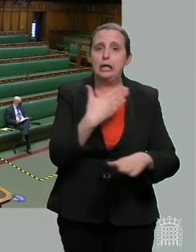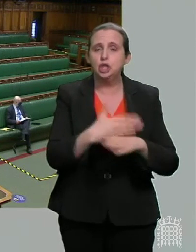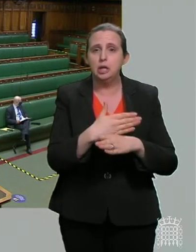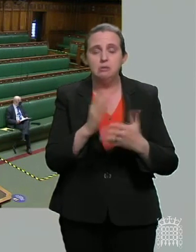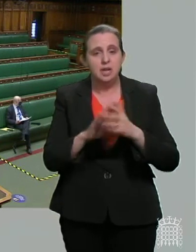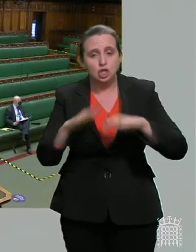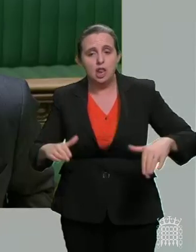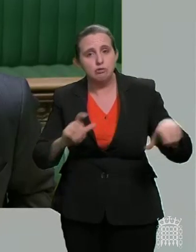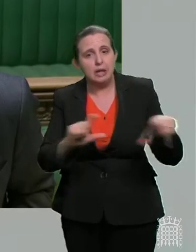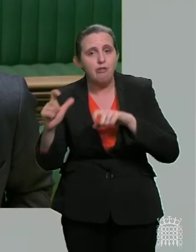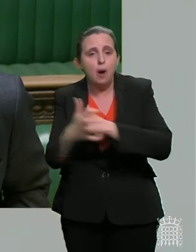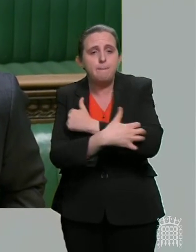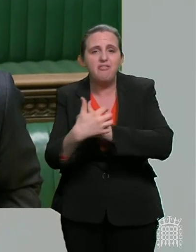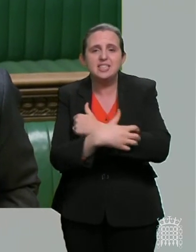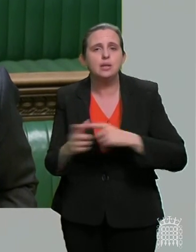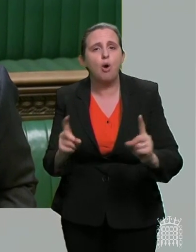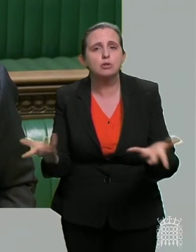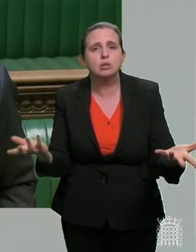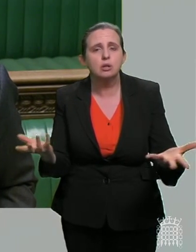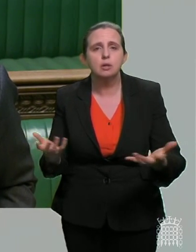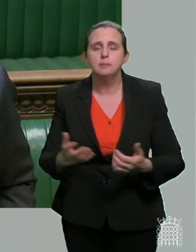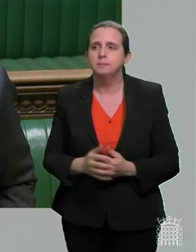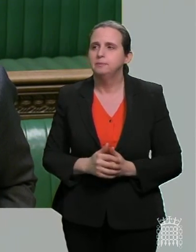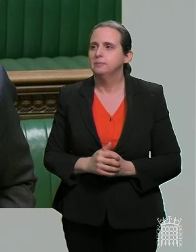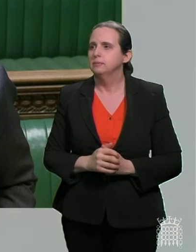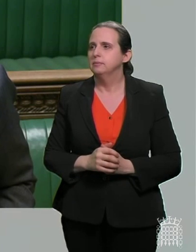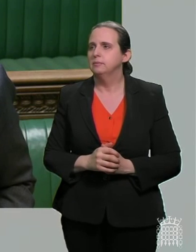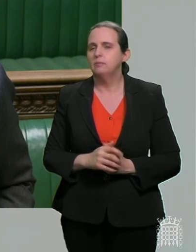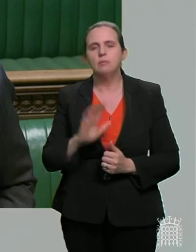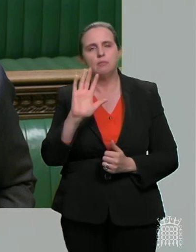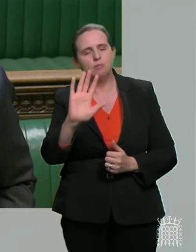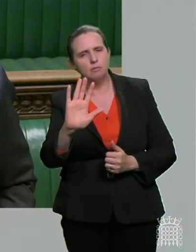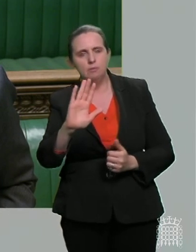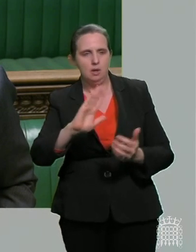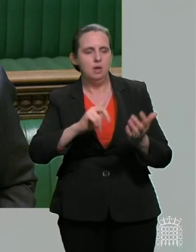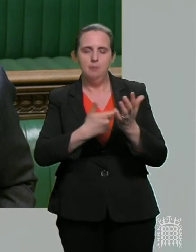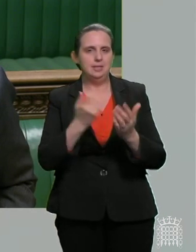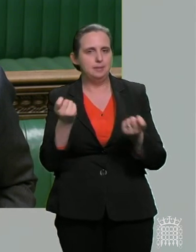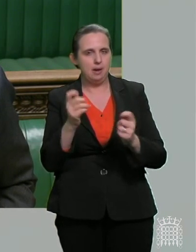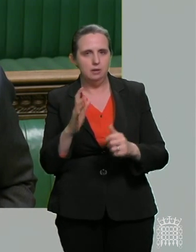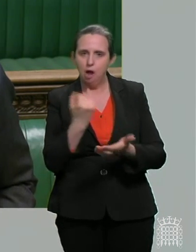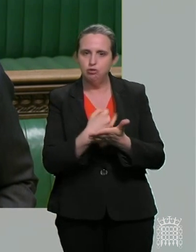I must say that I reject entirely what the right honourable Gentleman has just said.